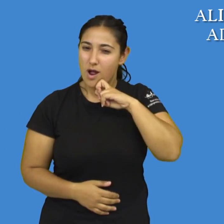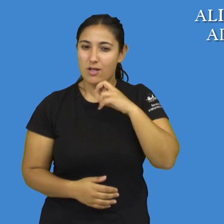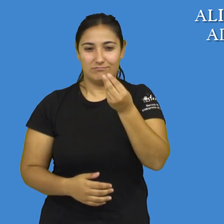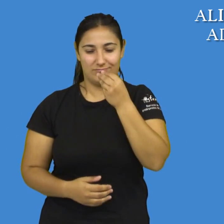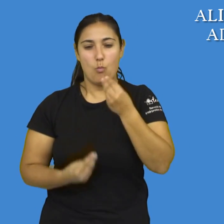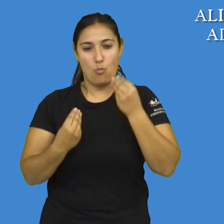comer